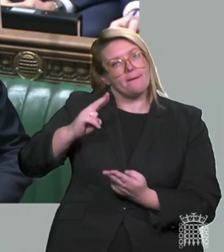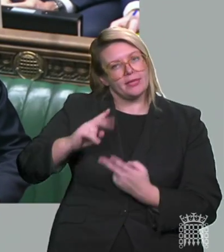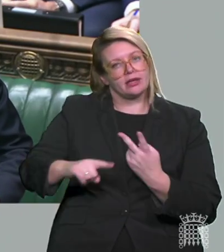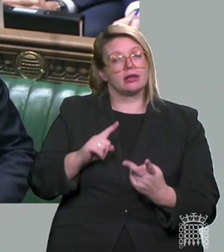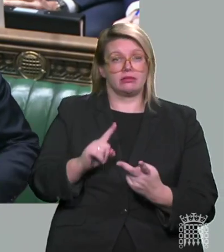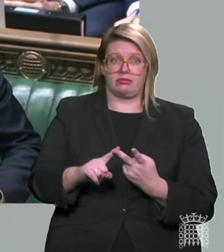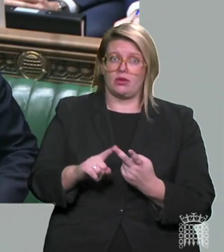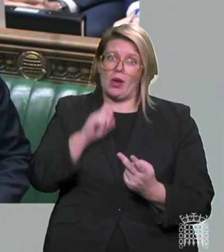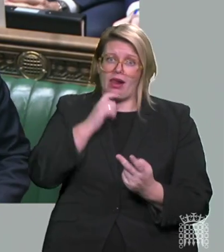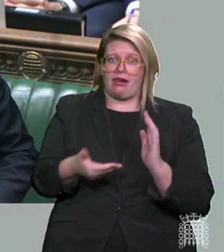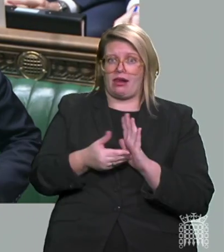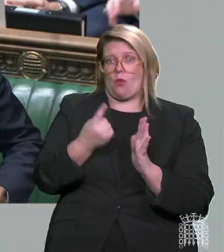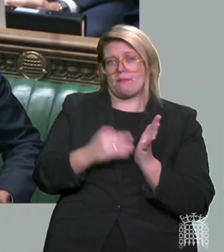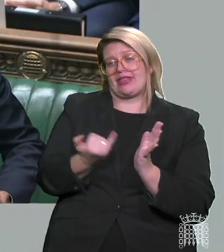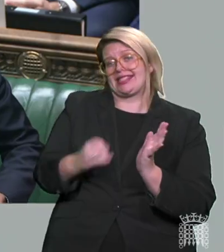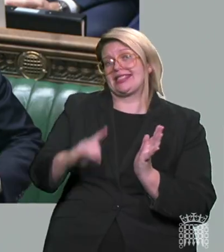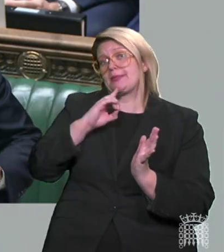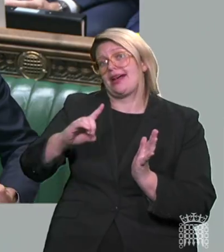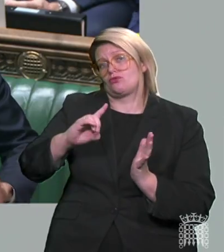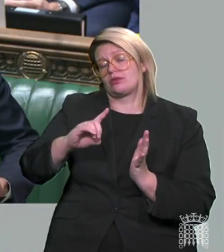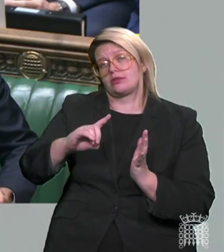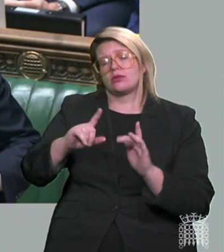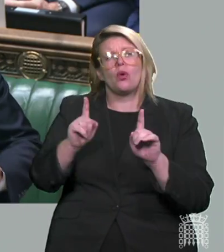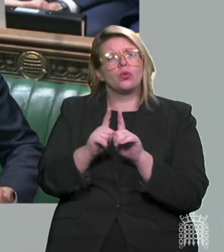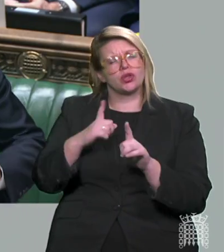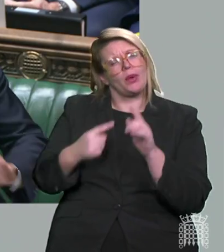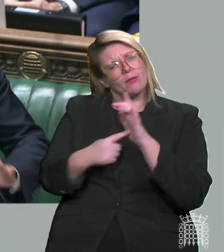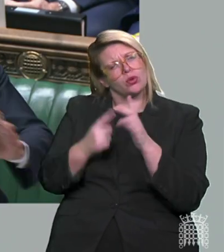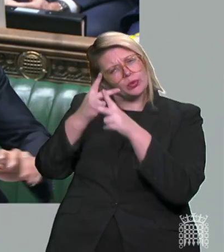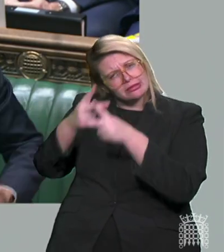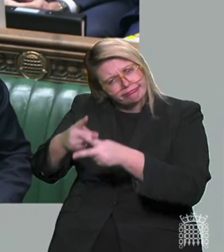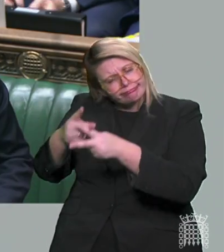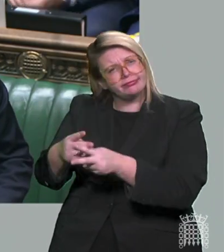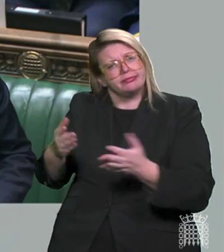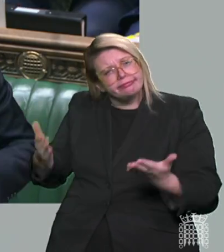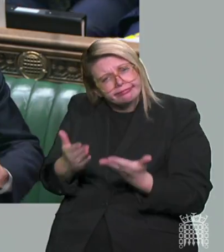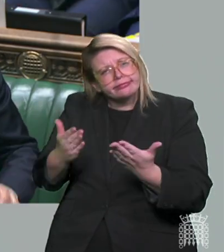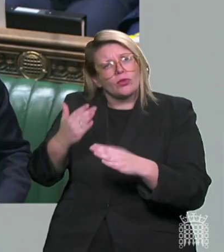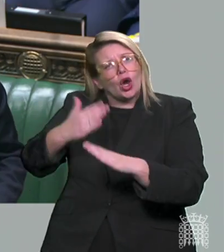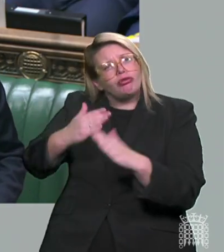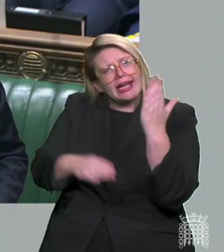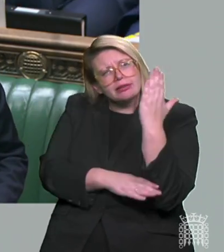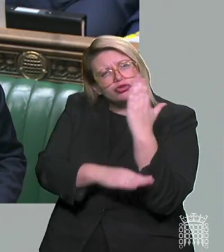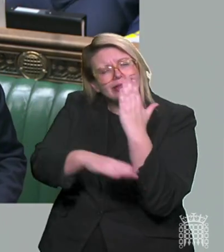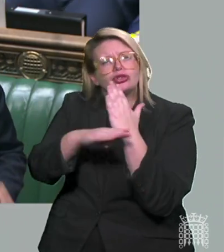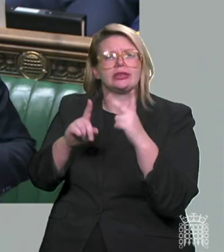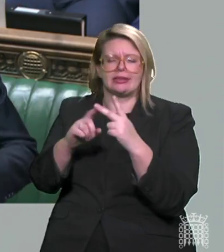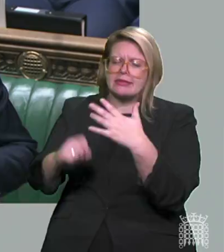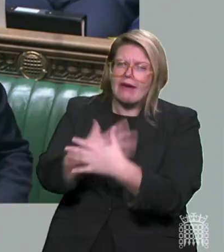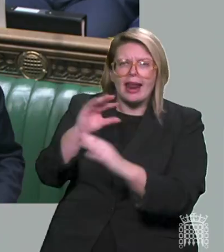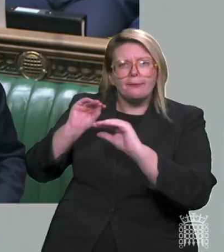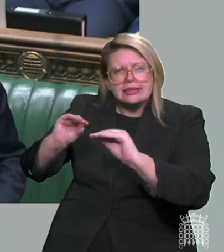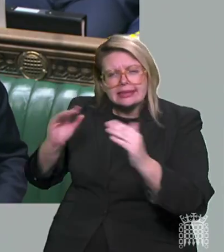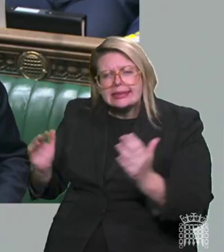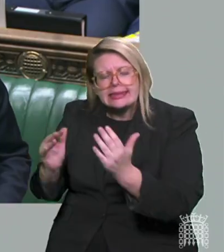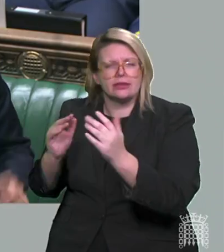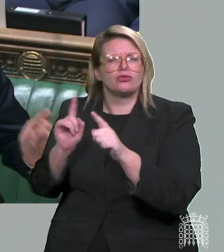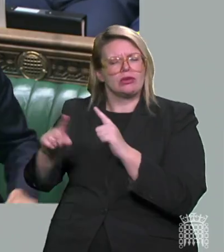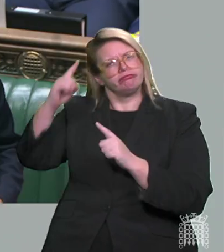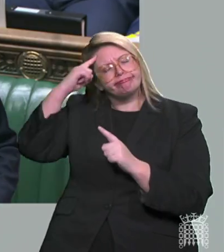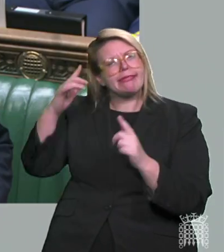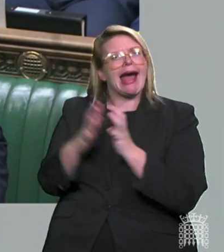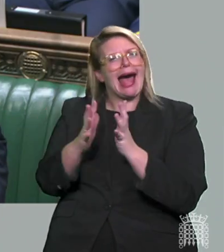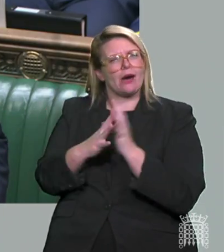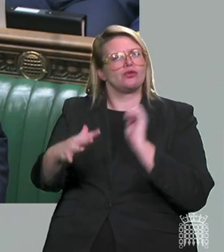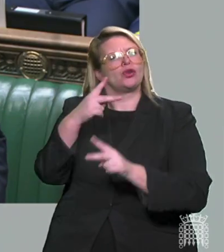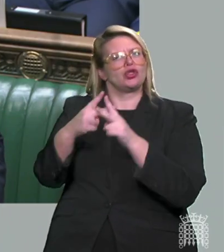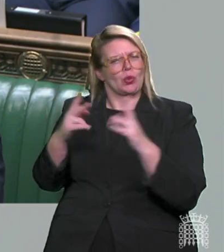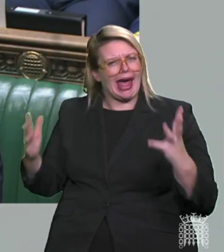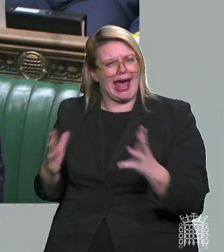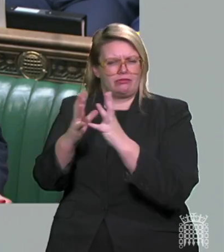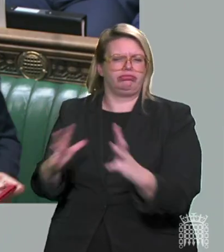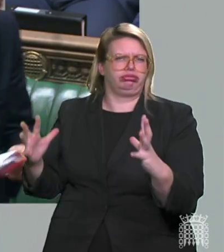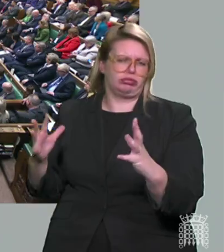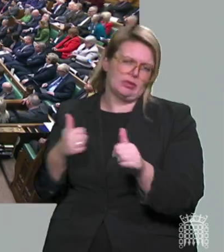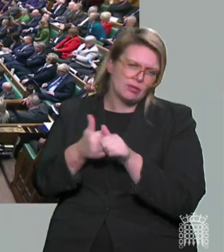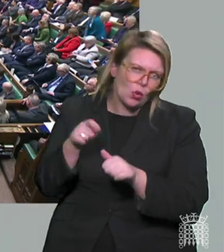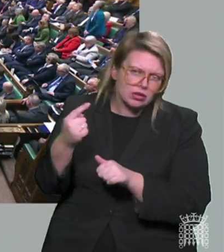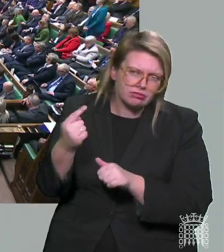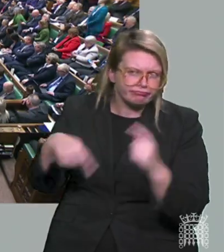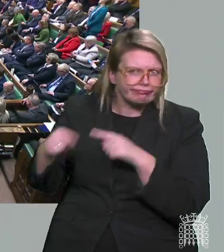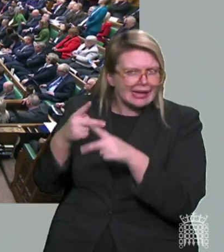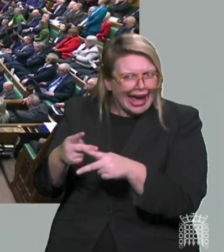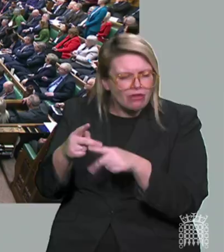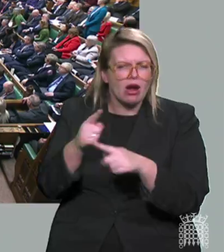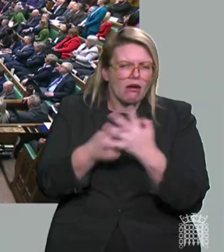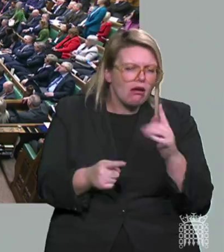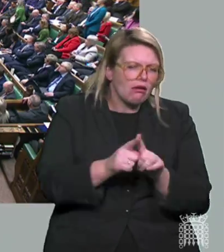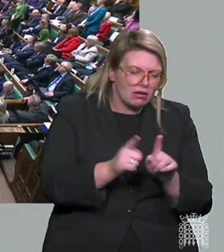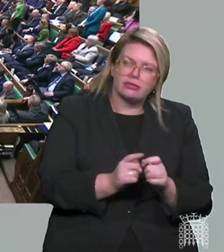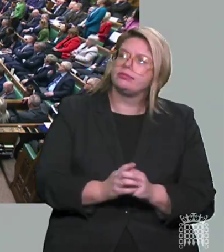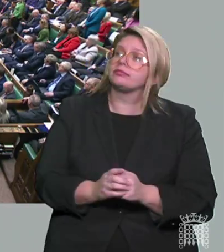However, we also want to make sure that they feel valued through professional development training and career progression, and our half a billion pounds of investment in the social care workforce will do exactly that for the workers in my honourable Friend’s constituency and for others.